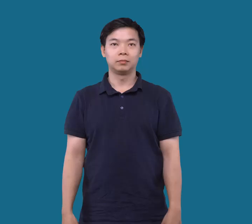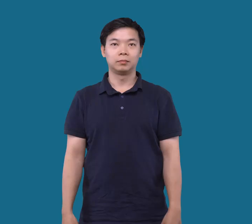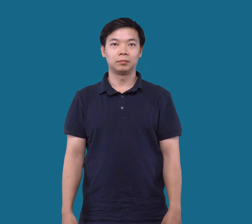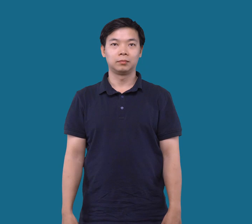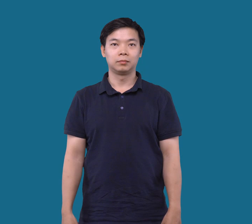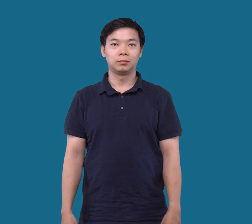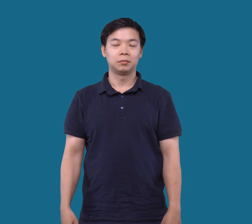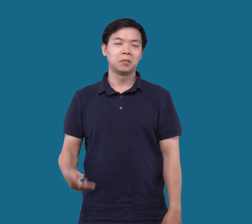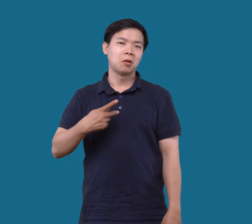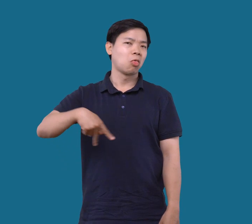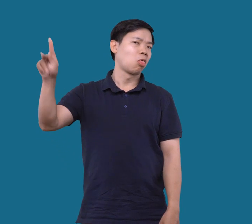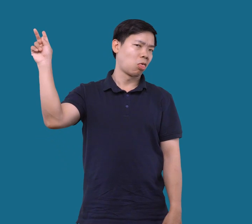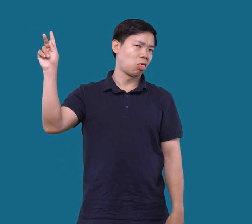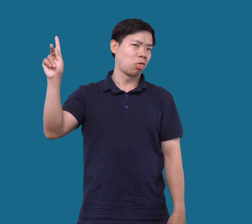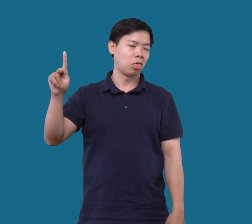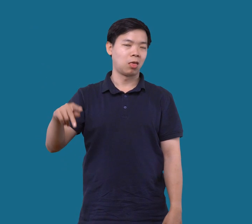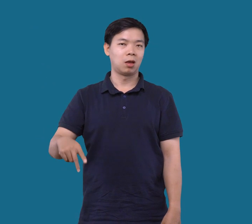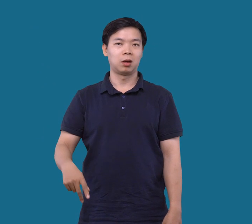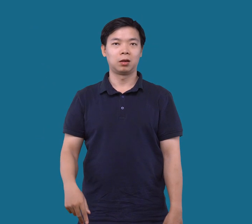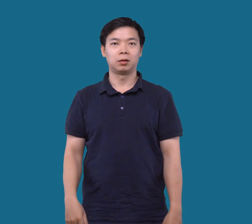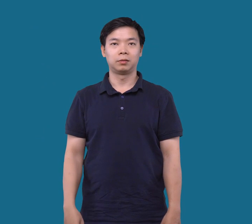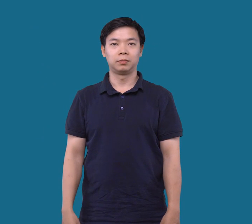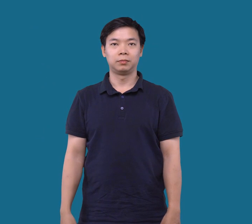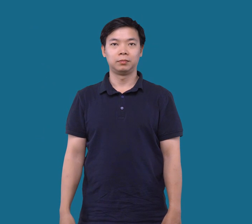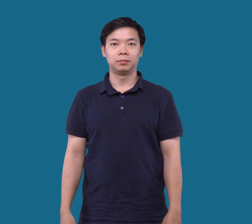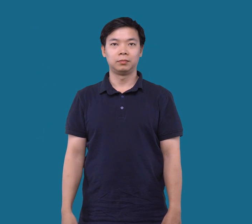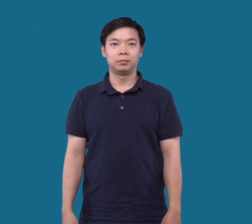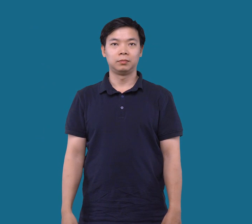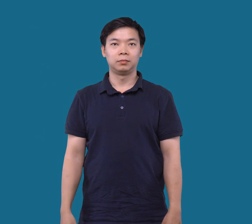mặc kệ